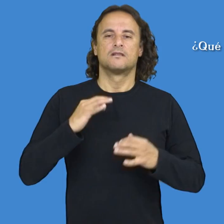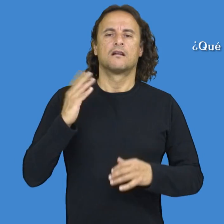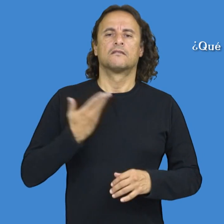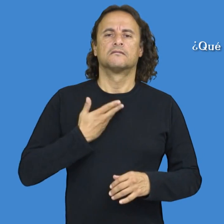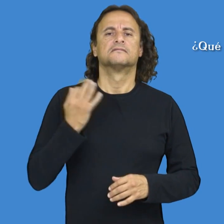afectar